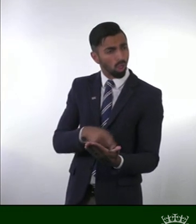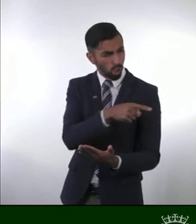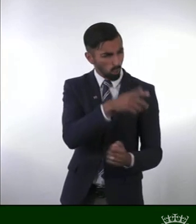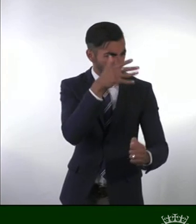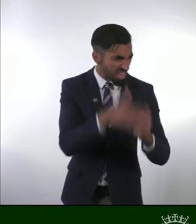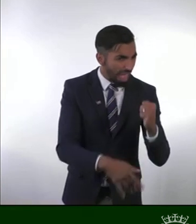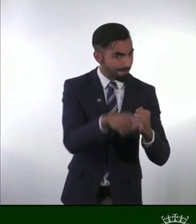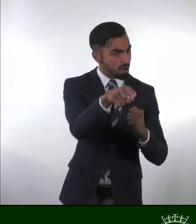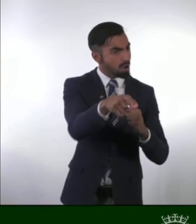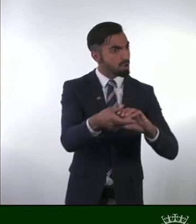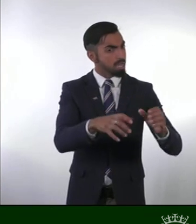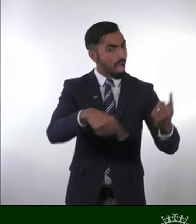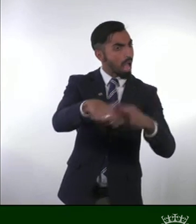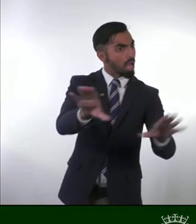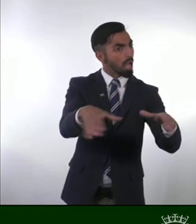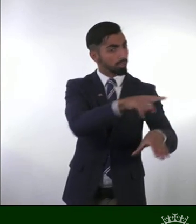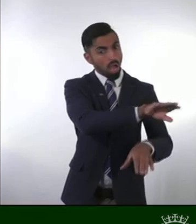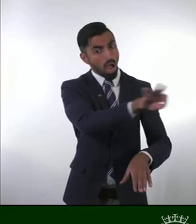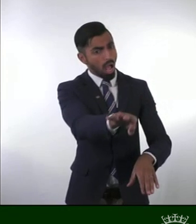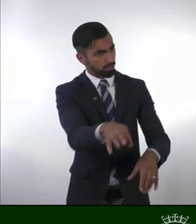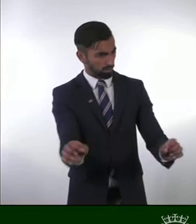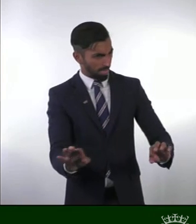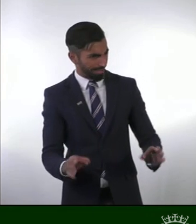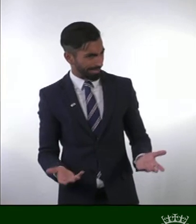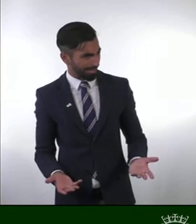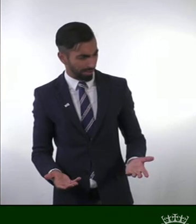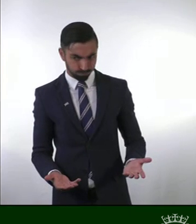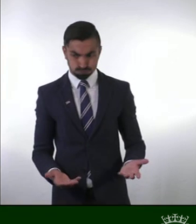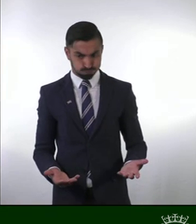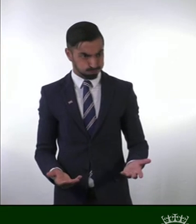This has been a complete shambles: too little, too late.